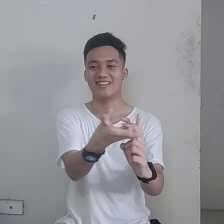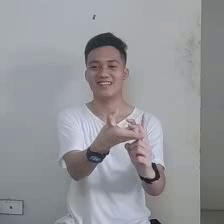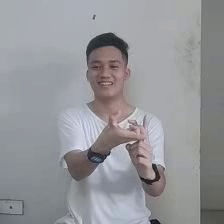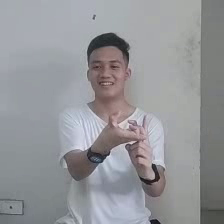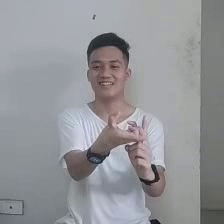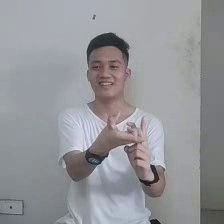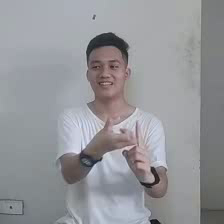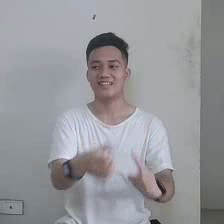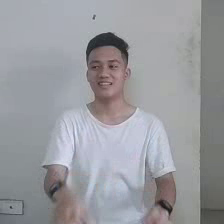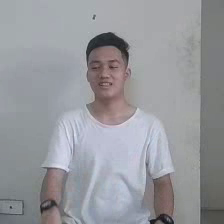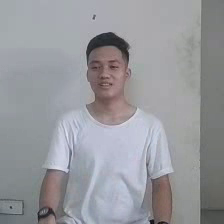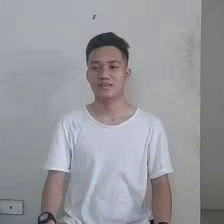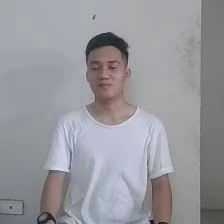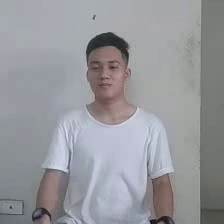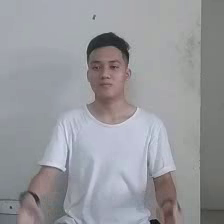Hâm mộ